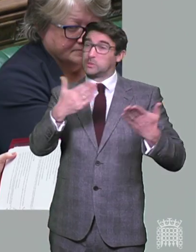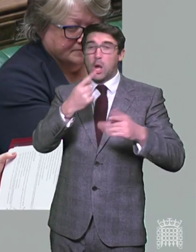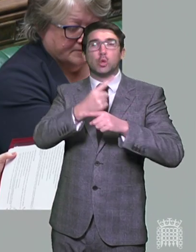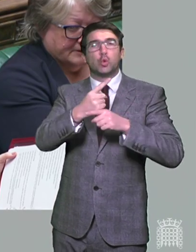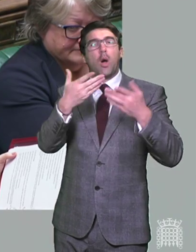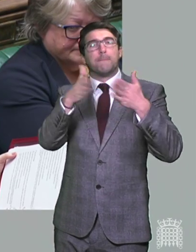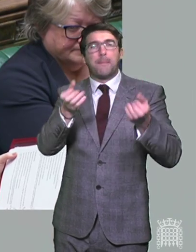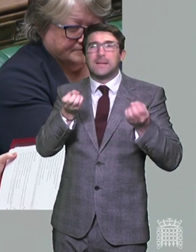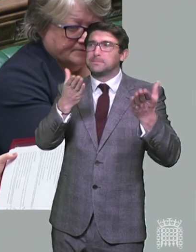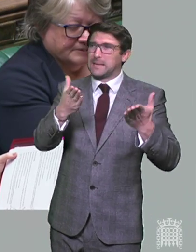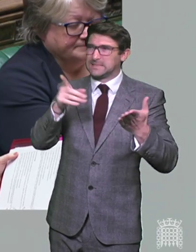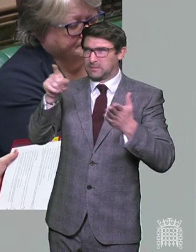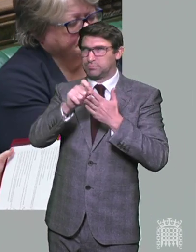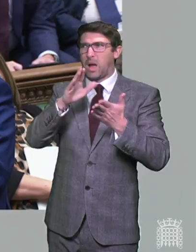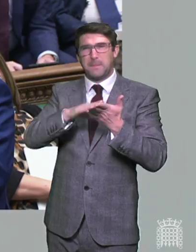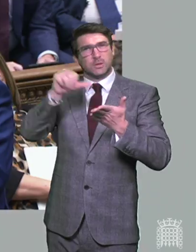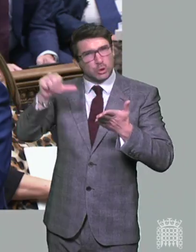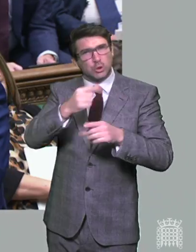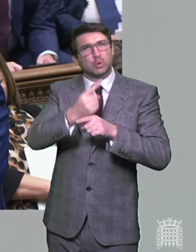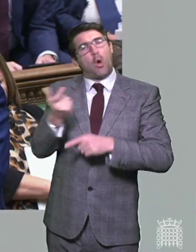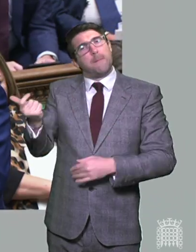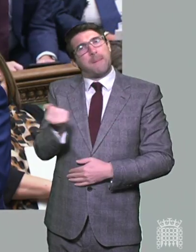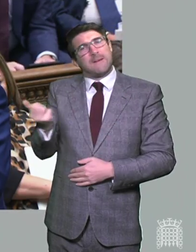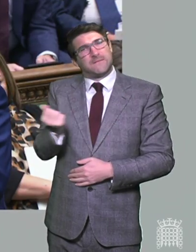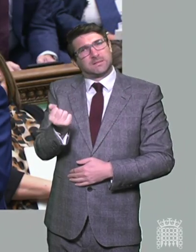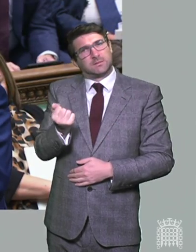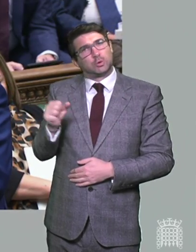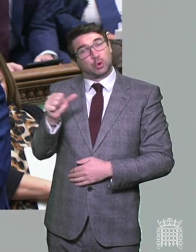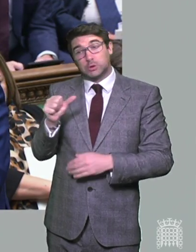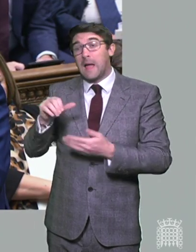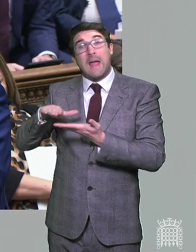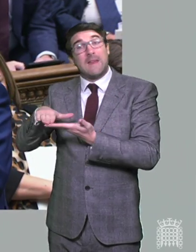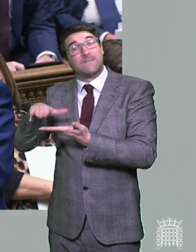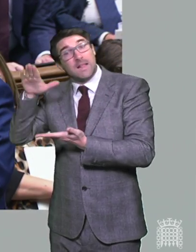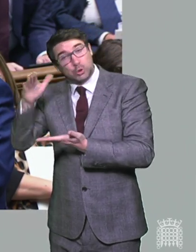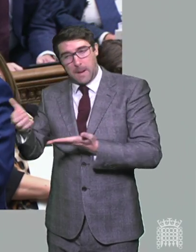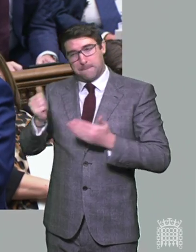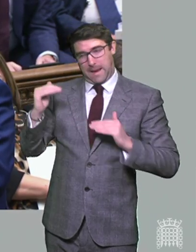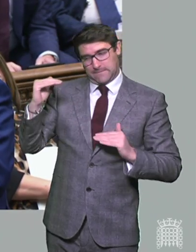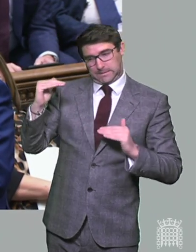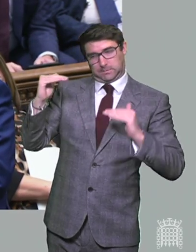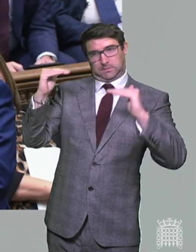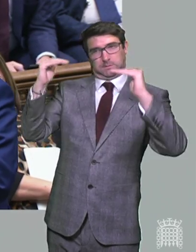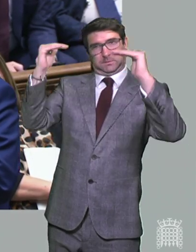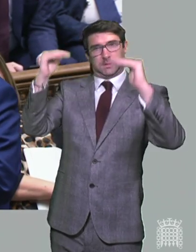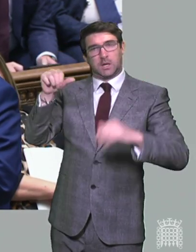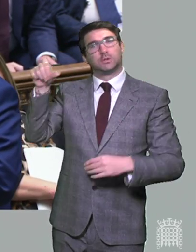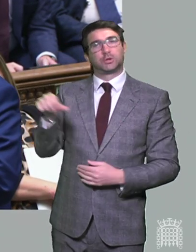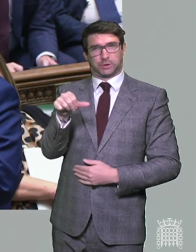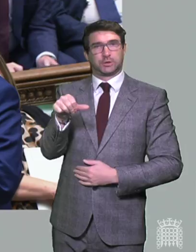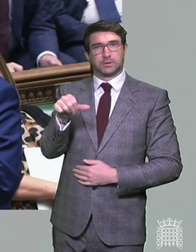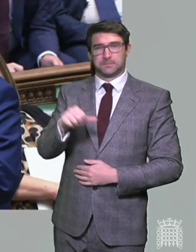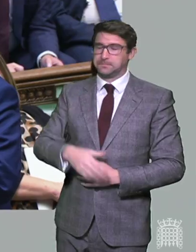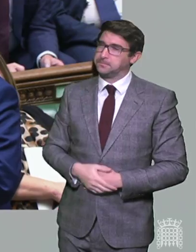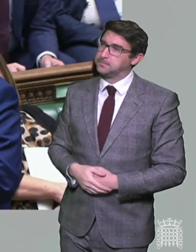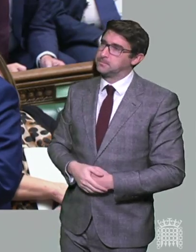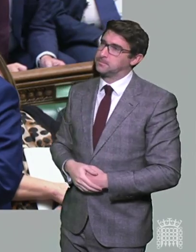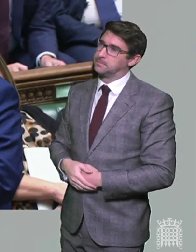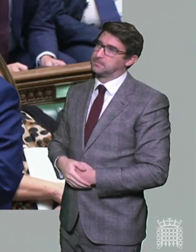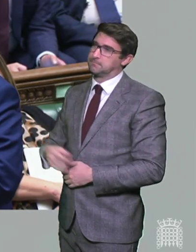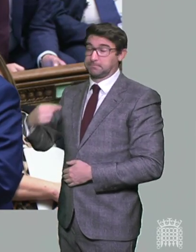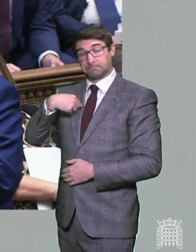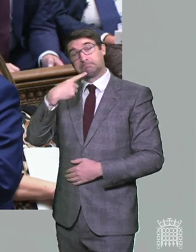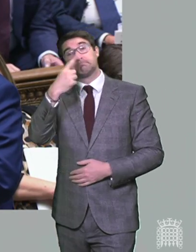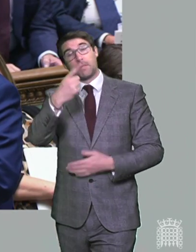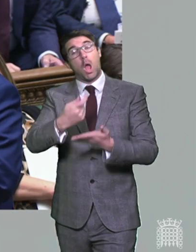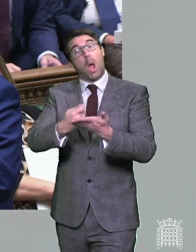When the Prime Minister last stood at the Dispatch Box, the average two-year fixed-rate mortgage stood at 4.5%.